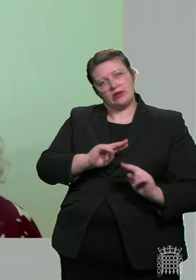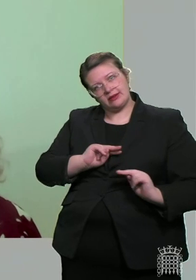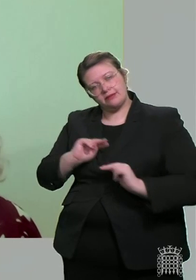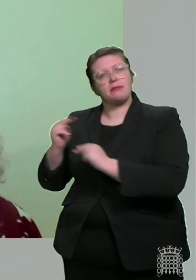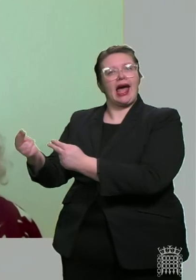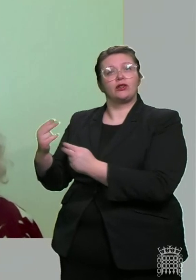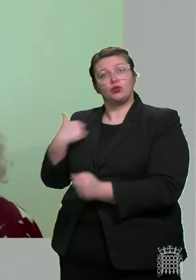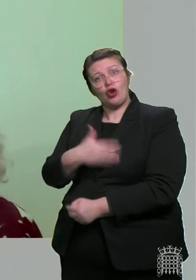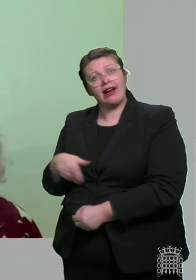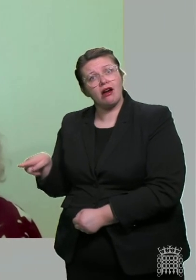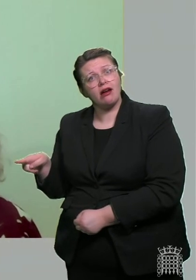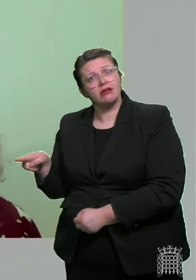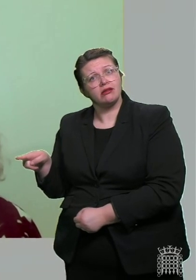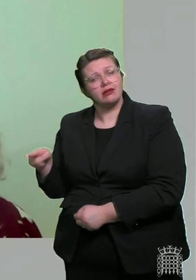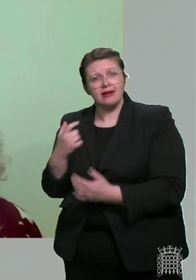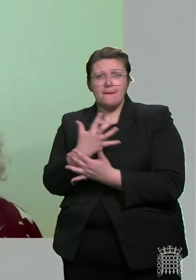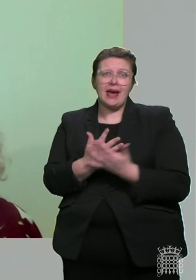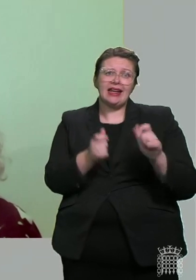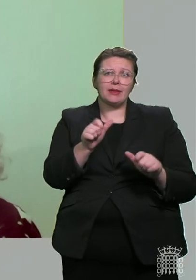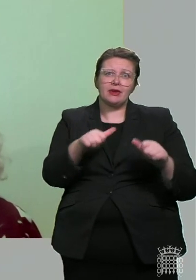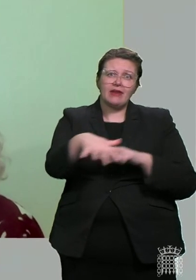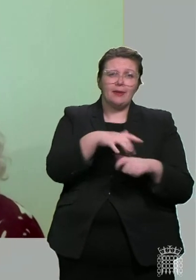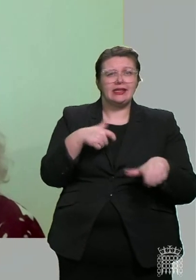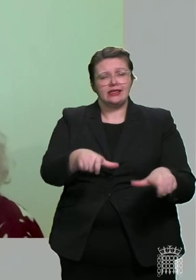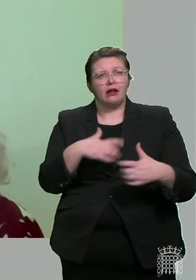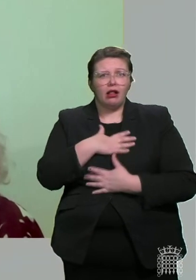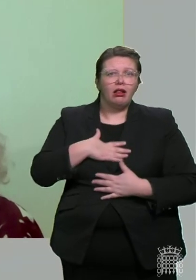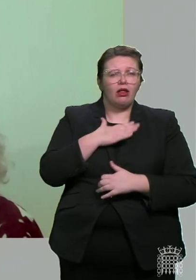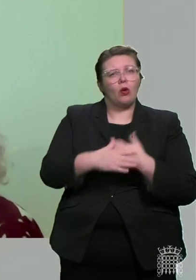Many of their descendants still live in my Liverpool, Riverside constituency.